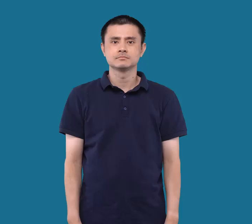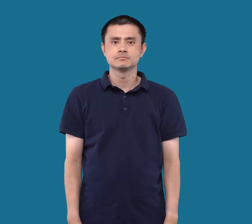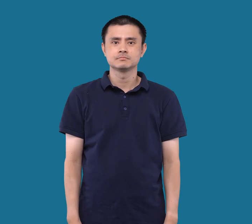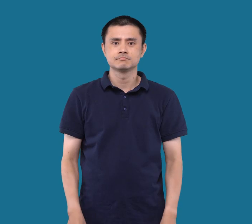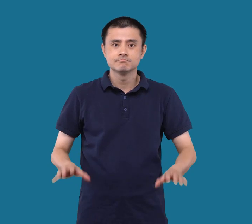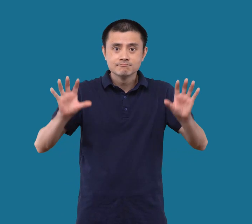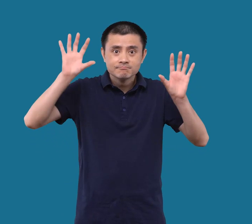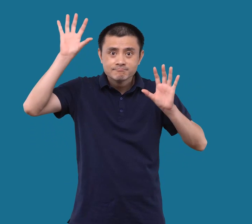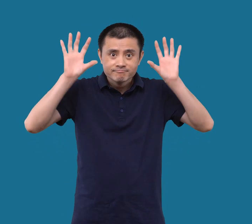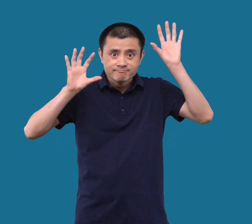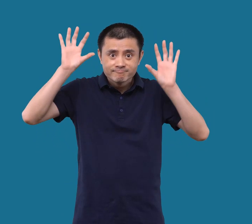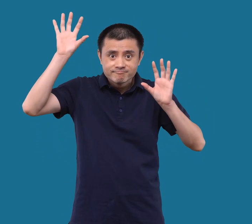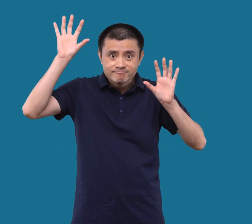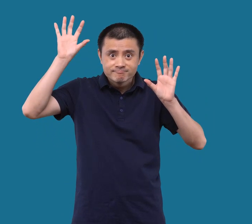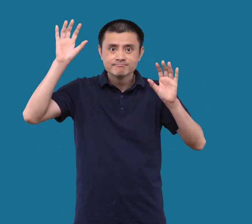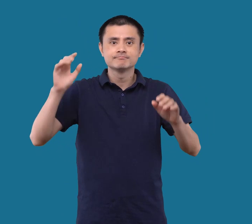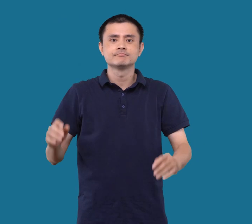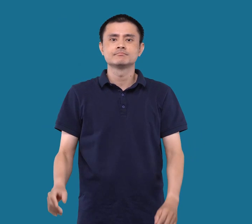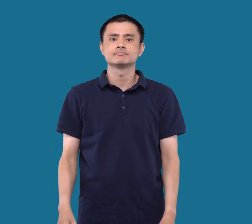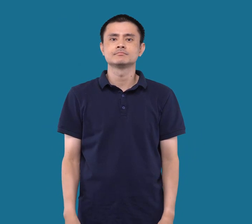cử chỉ điệu bộ